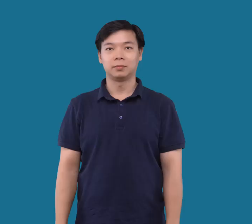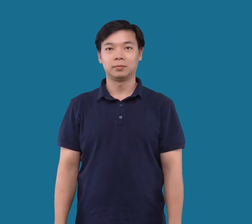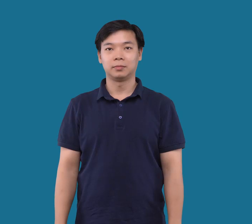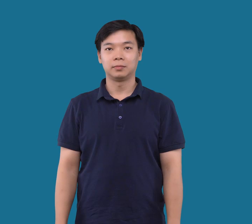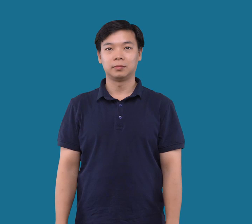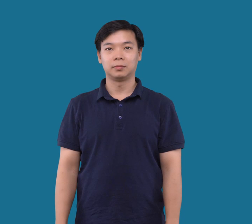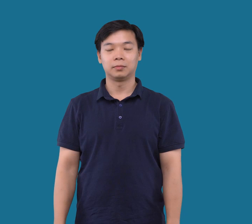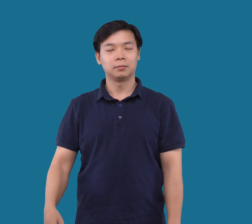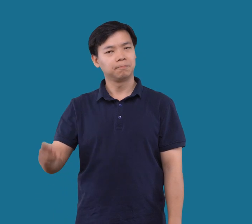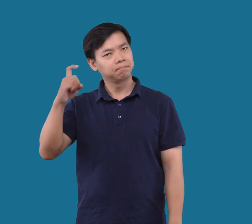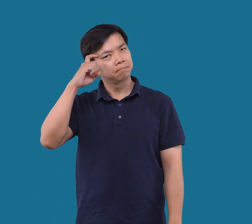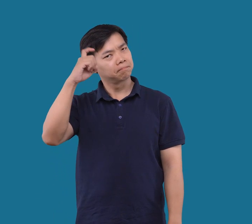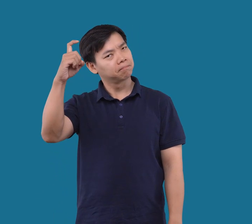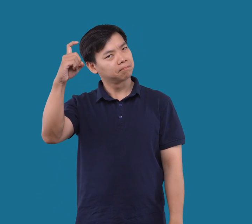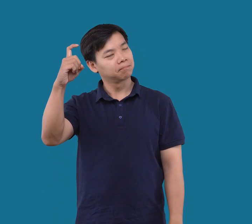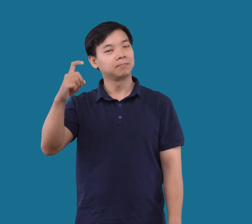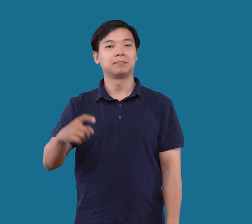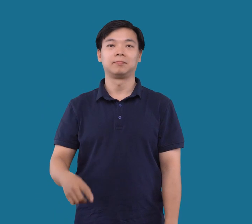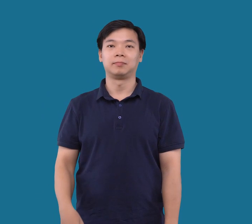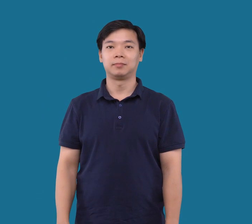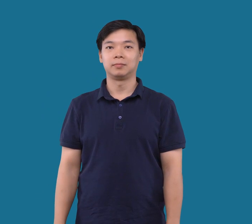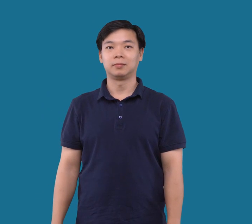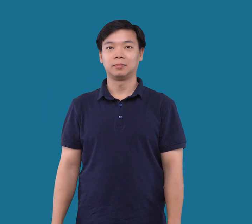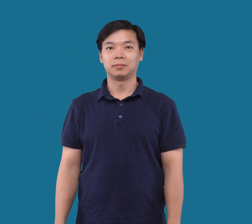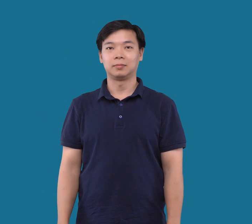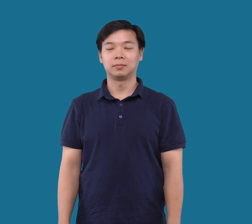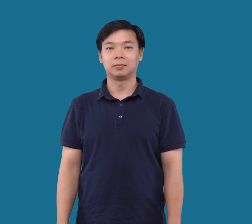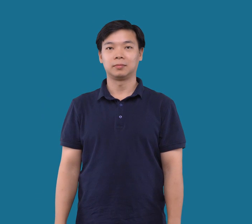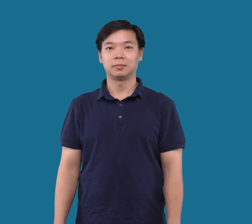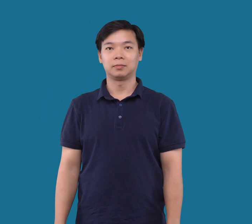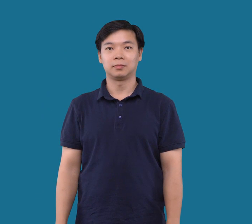đoán